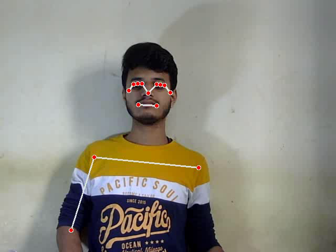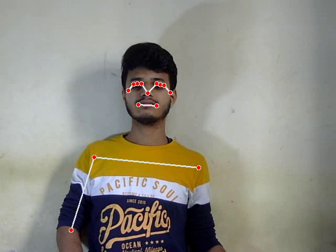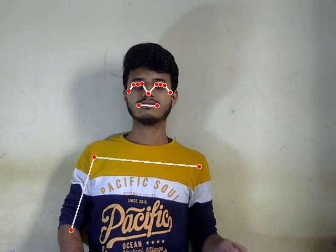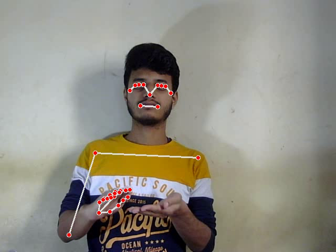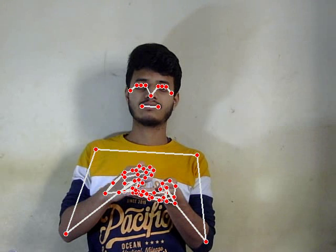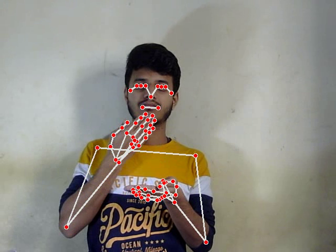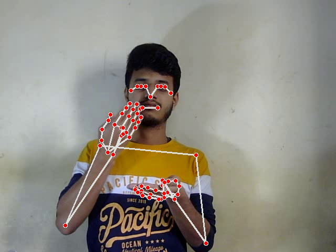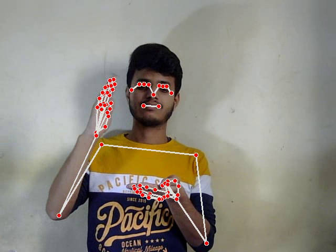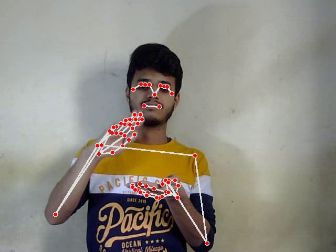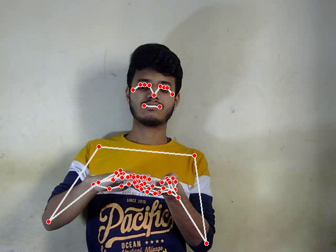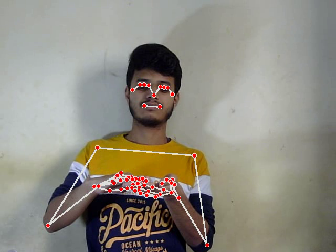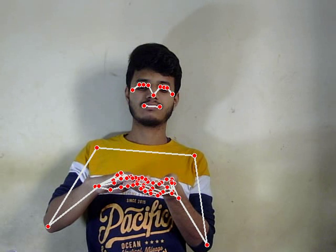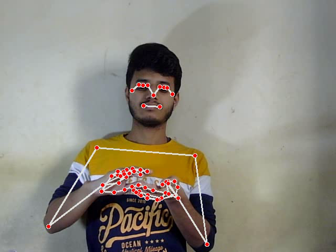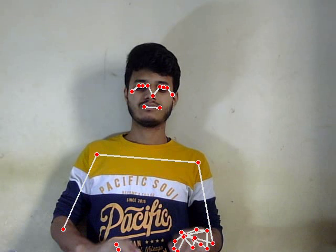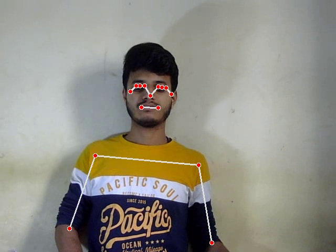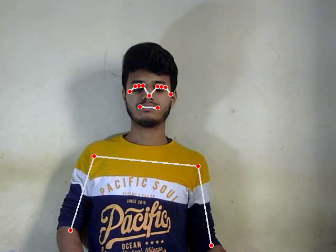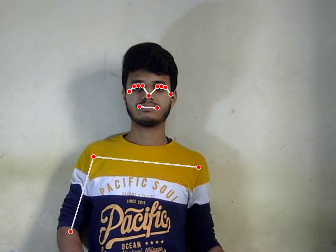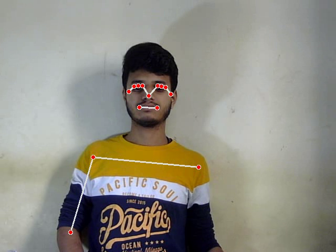bad